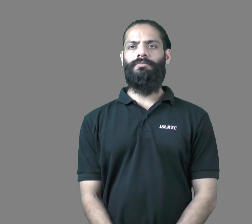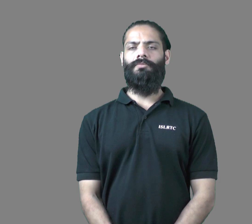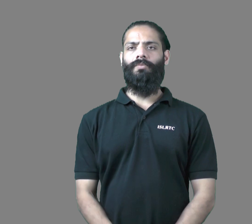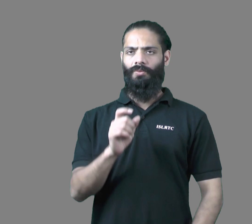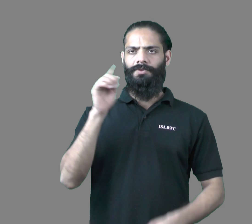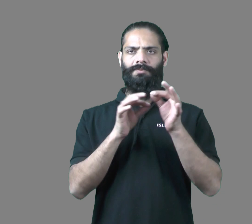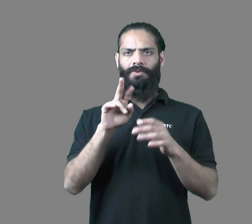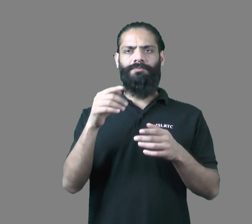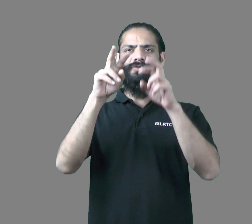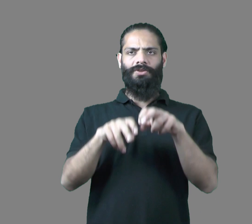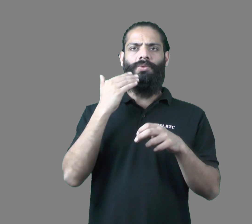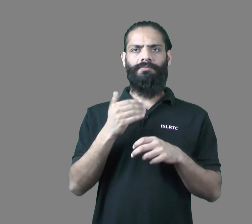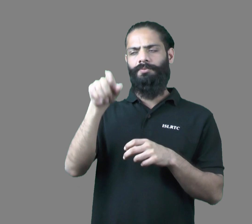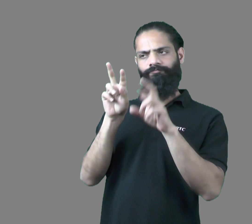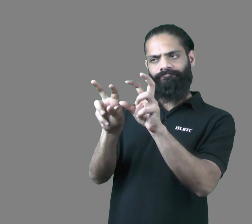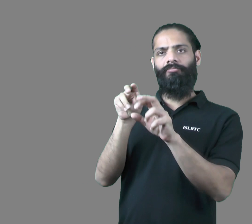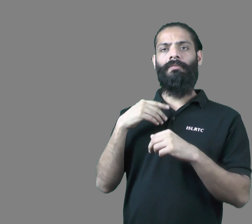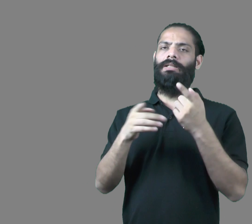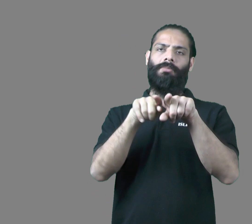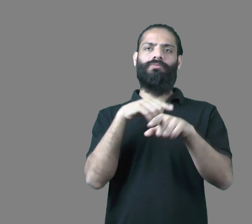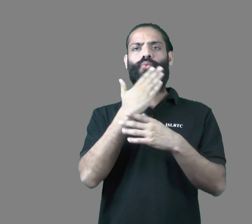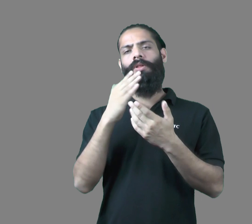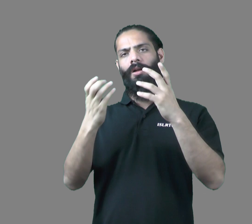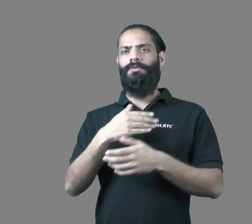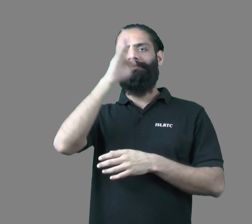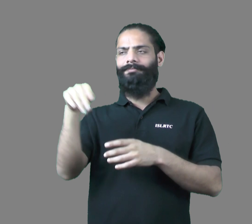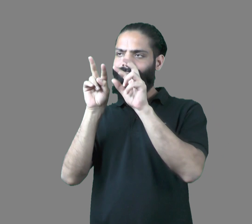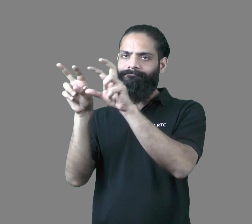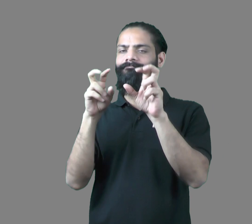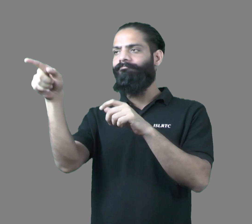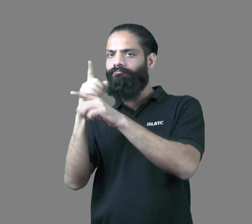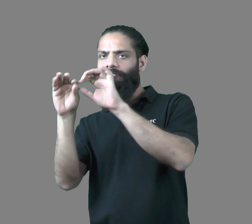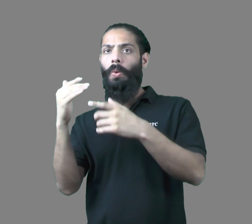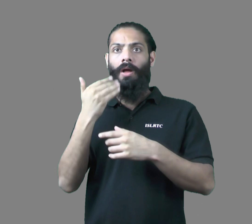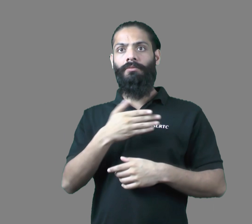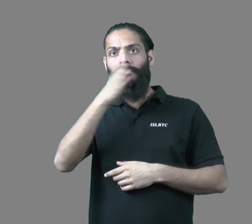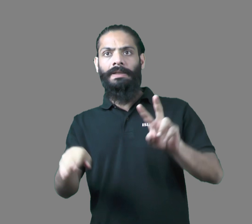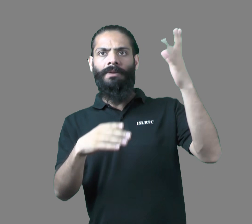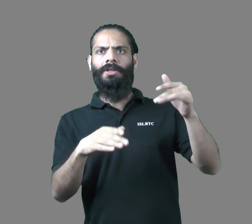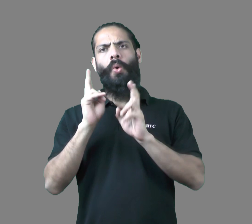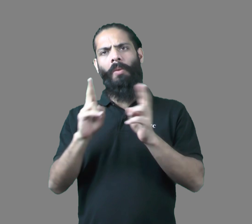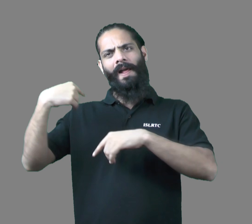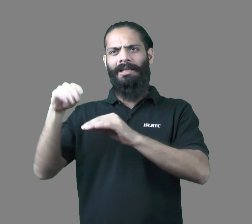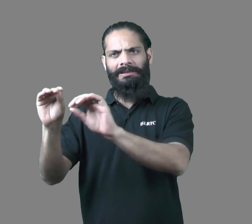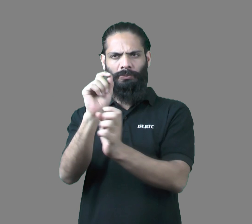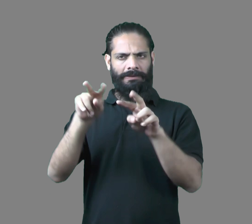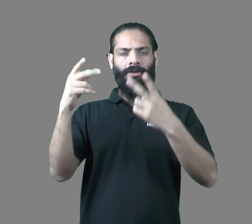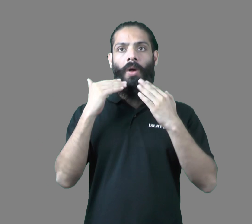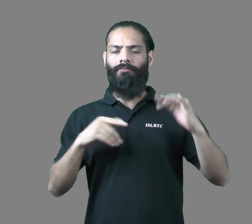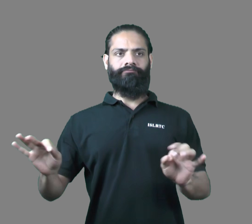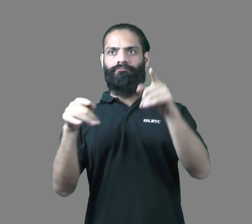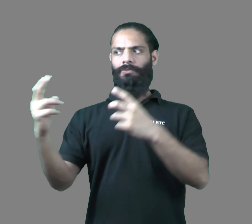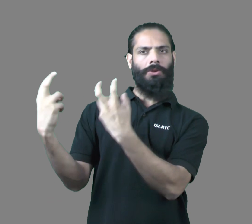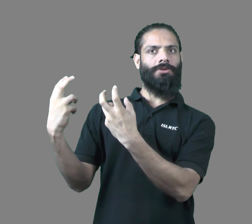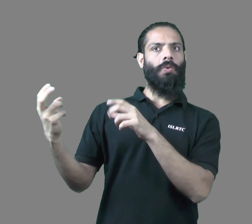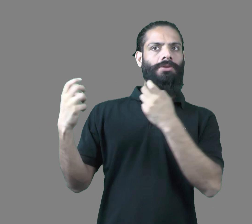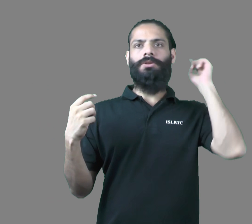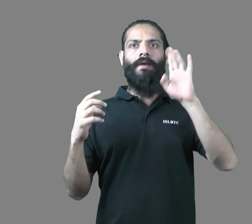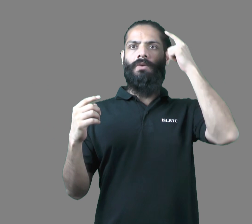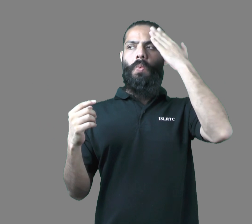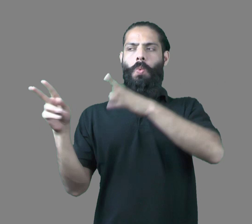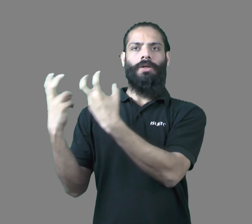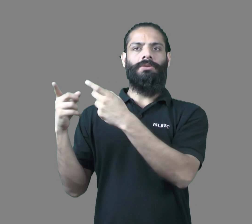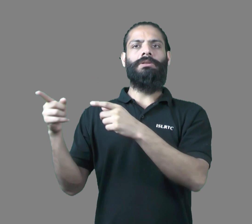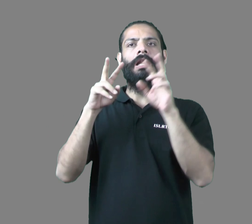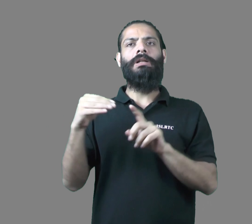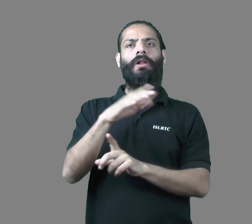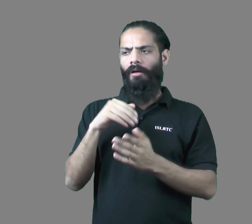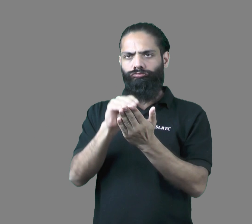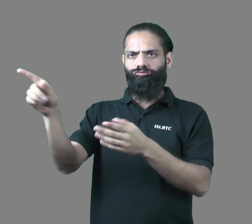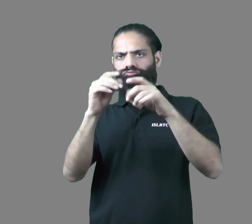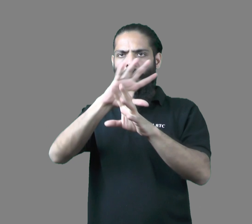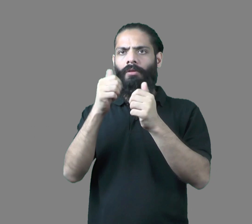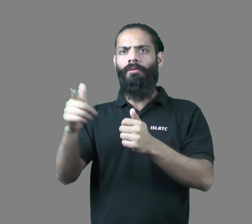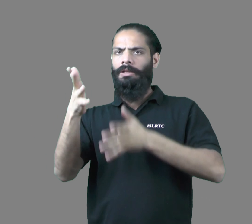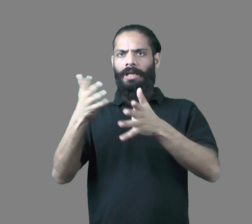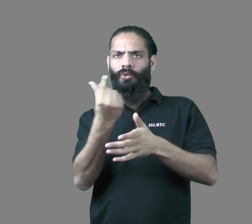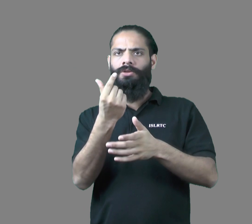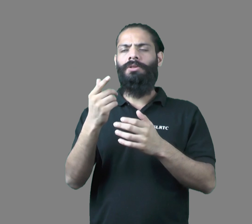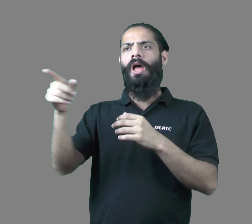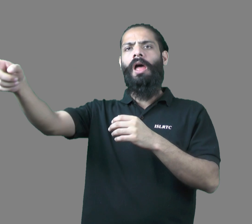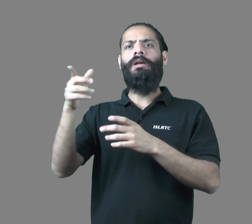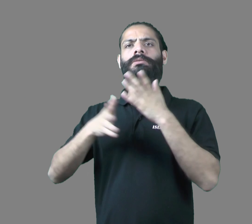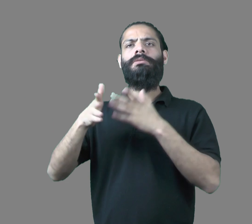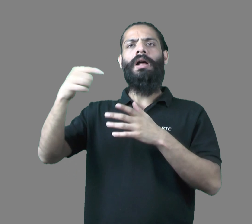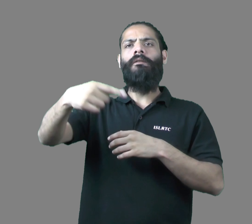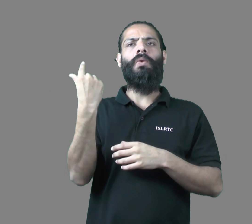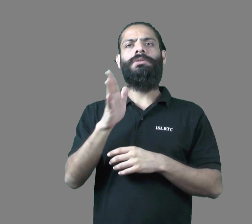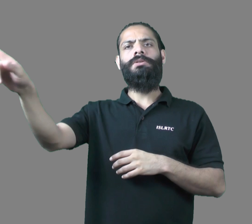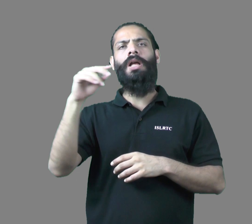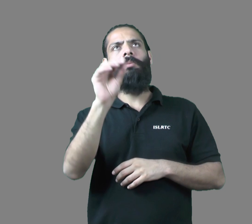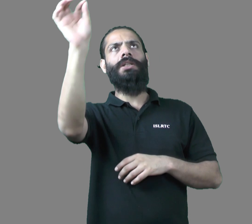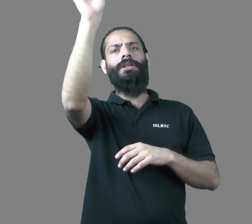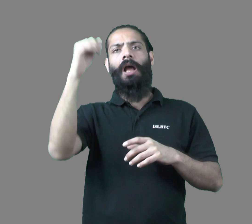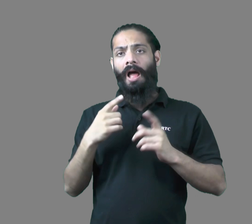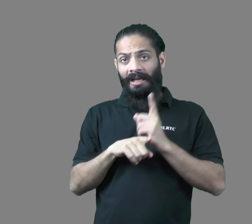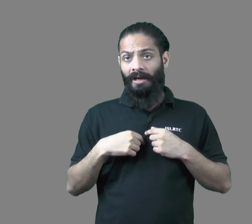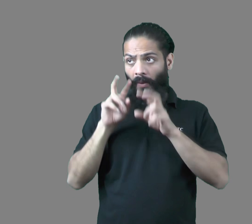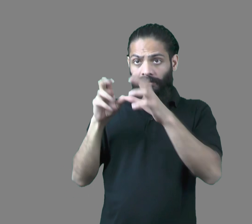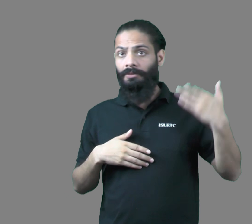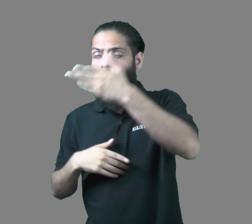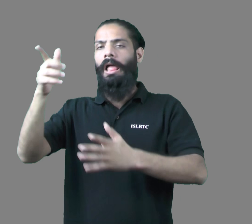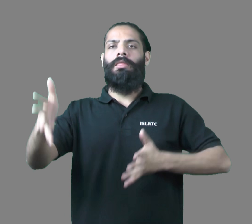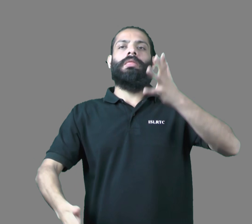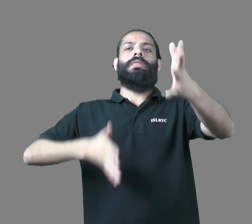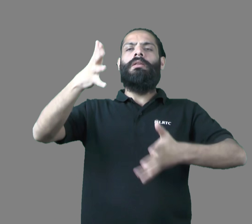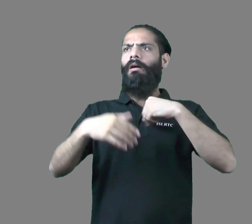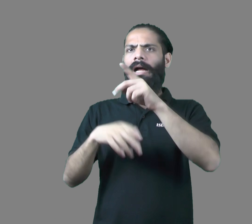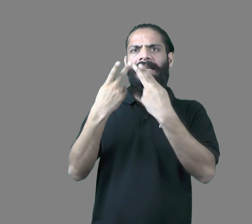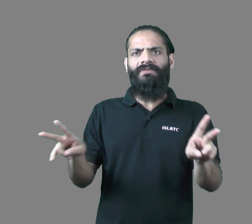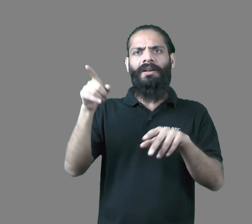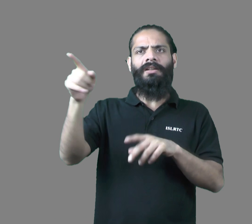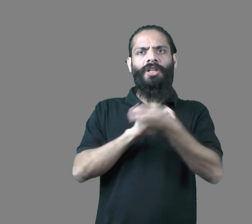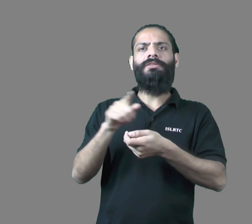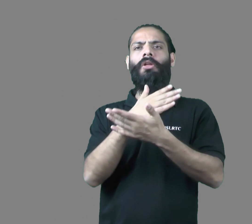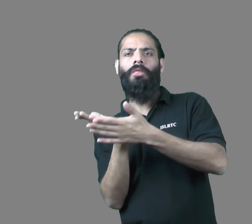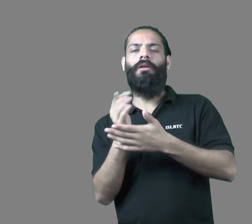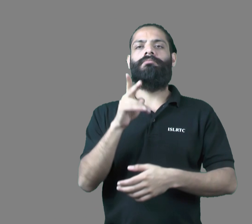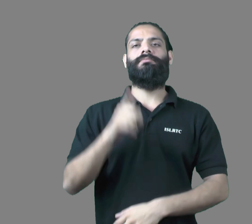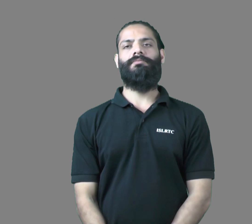Normal Curve